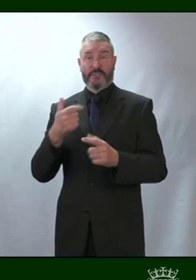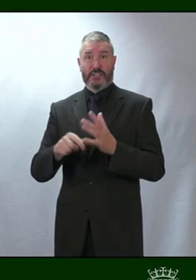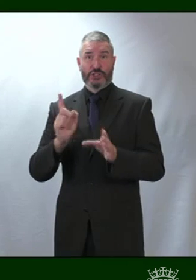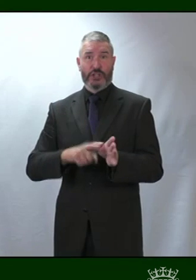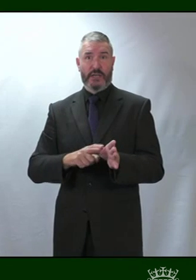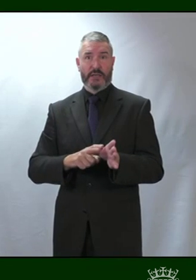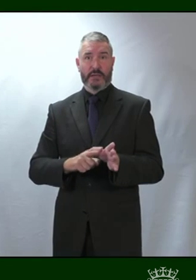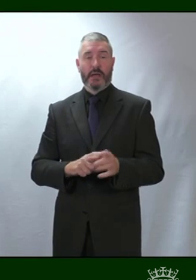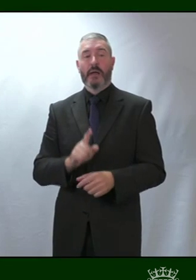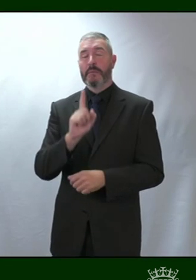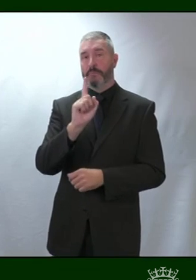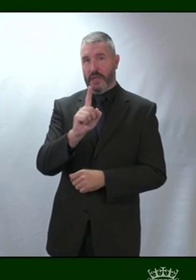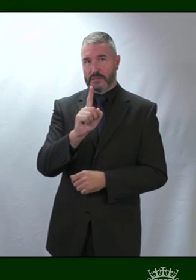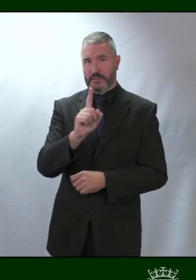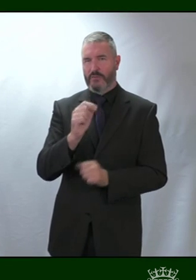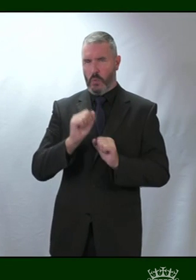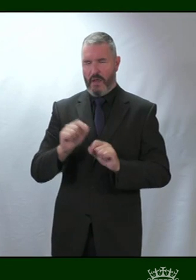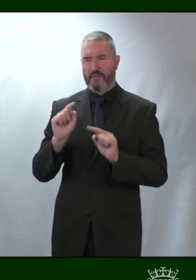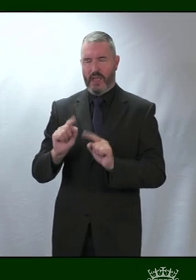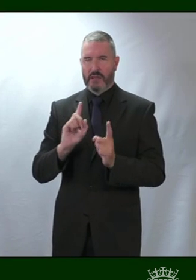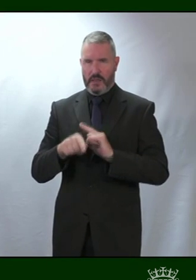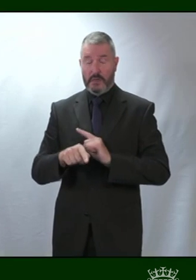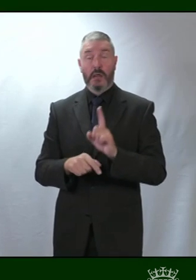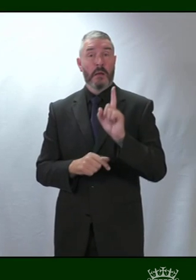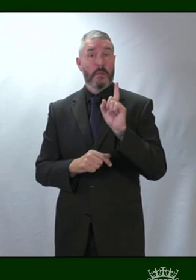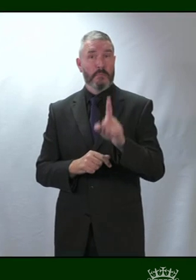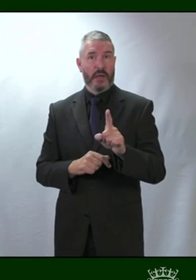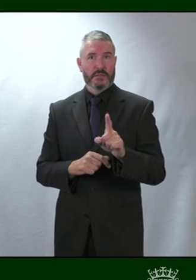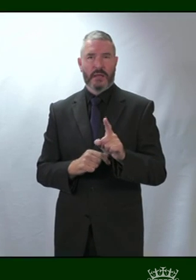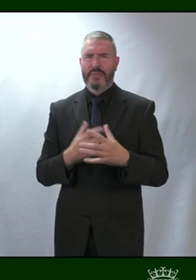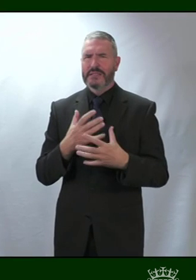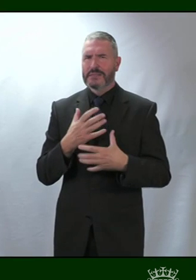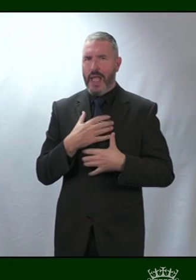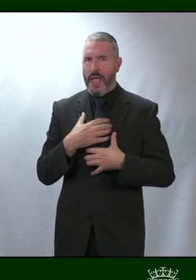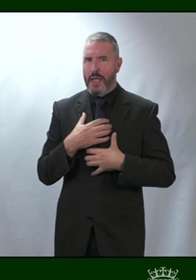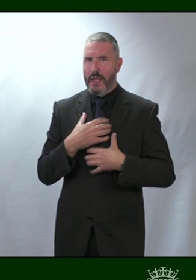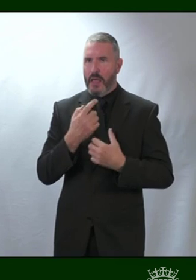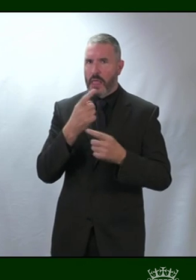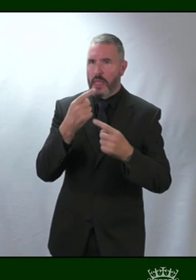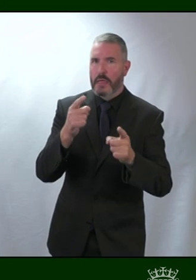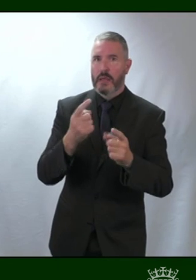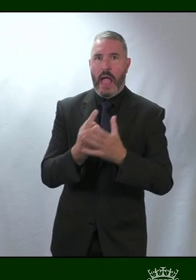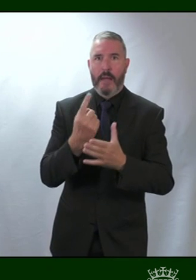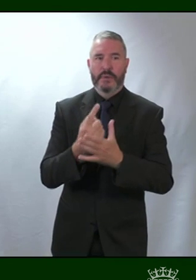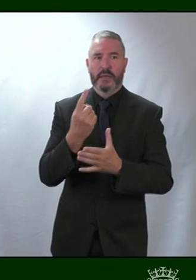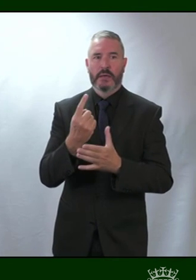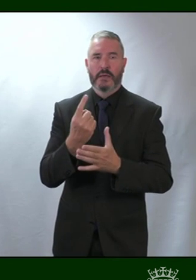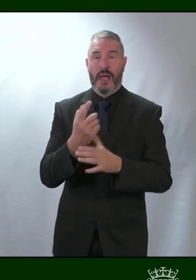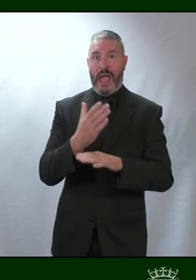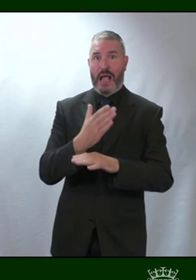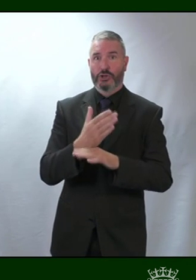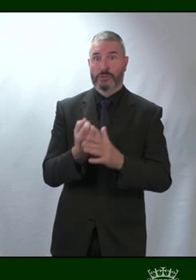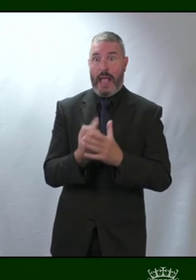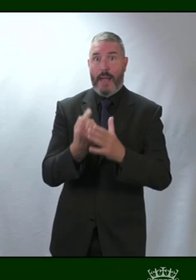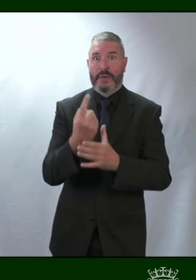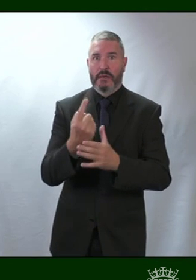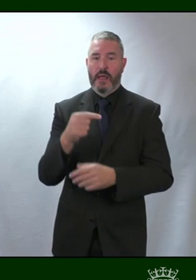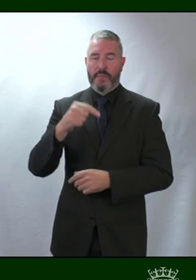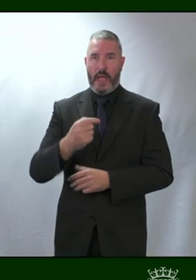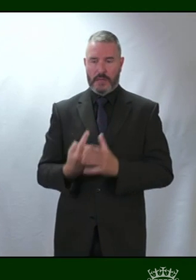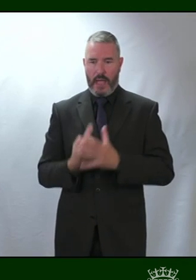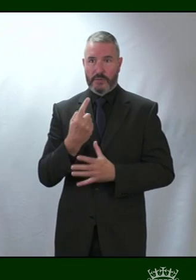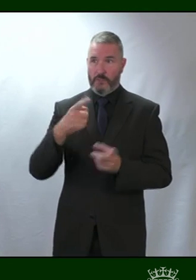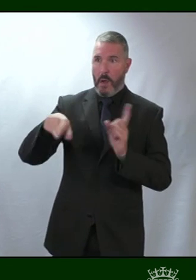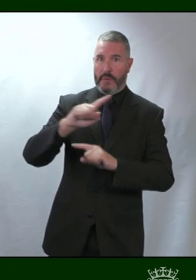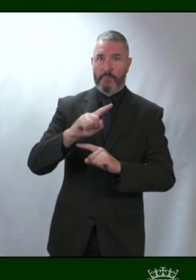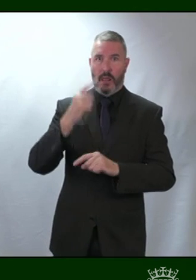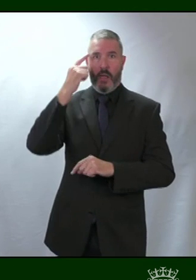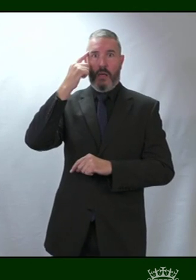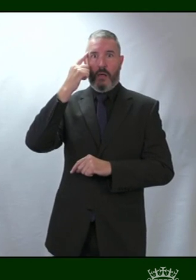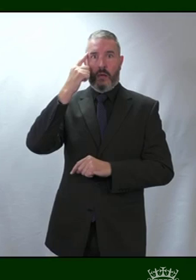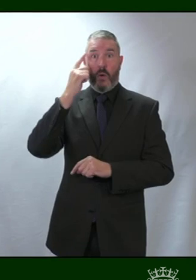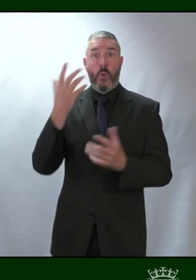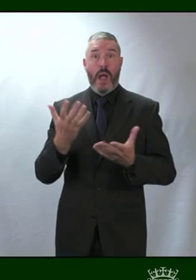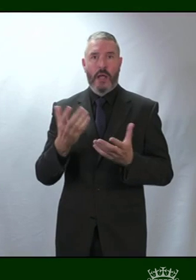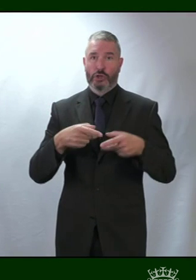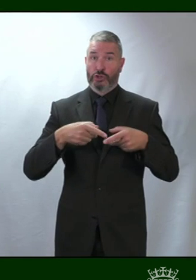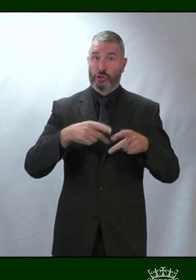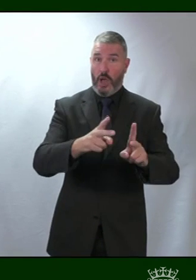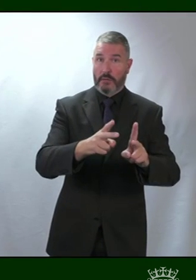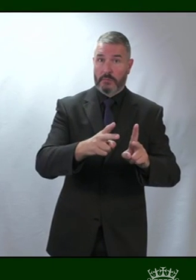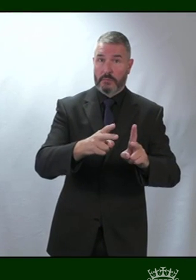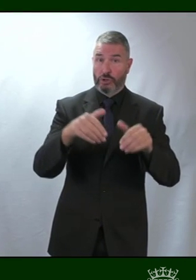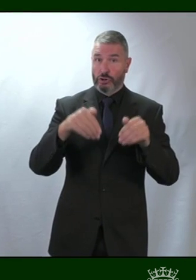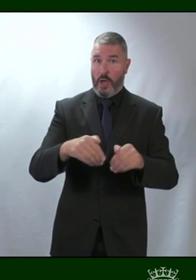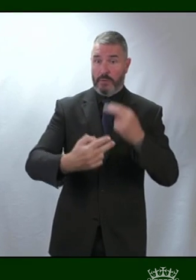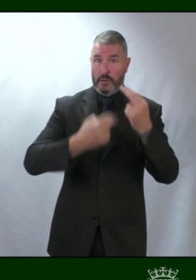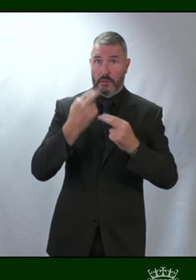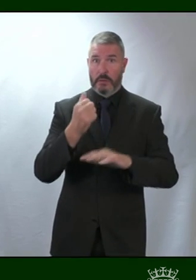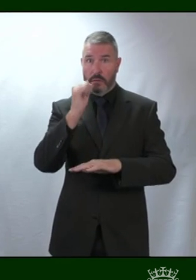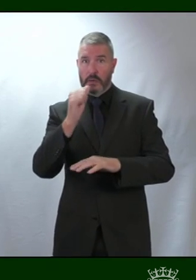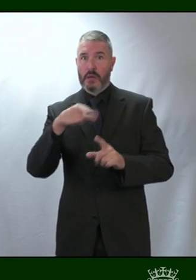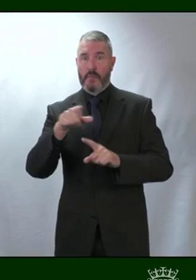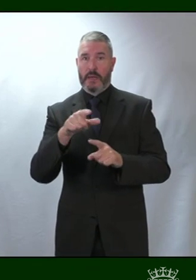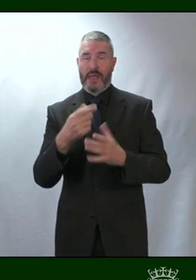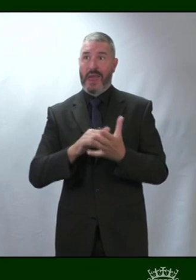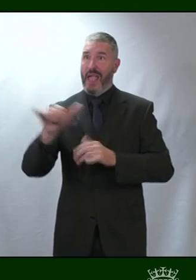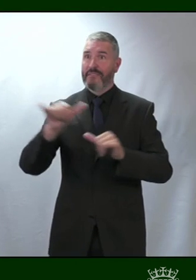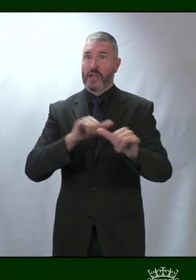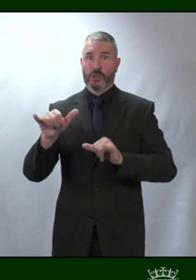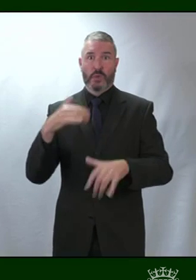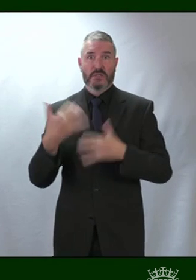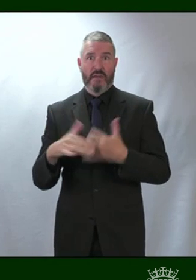What is not in dispute, however, is that the scare tactics being used, and the regulatory actions taken, will have an immediate impact on high streets and the hospitality industry, and will cause further devastation for the aviation industry.